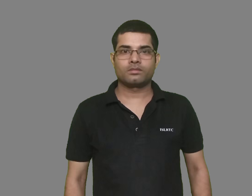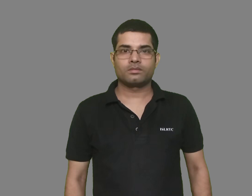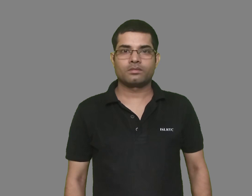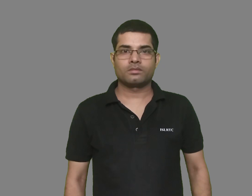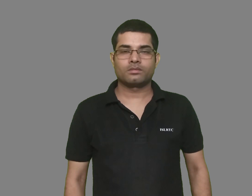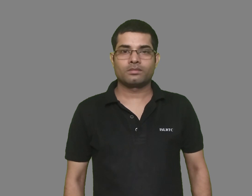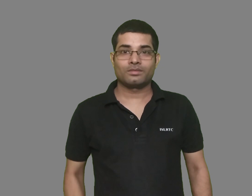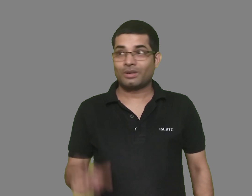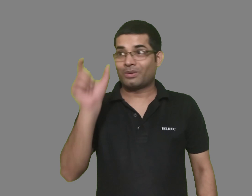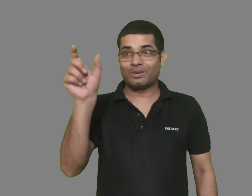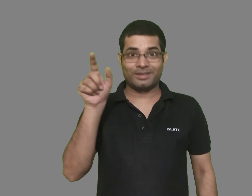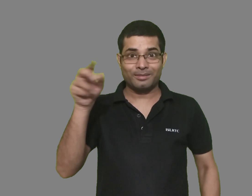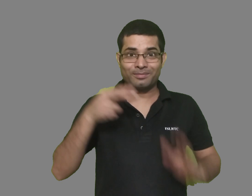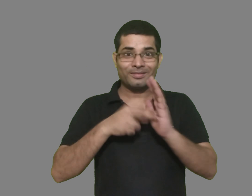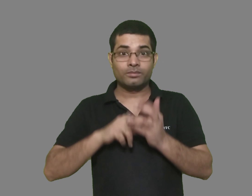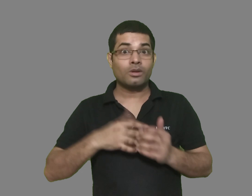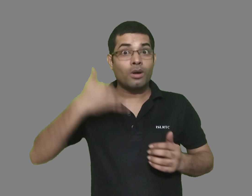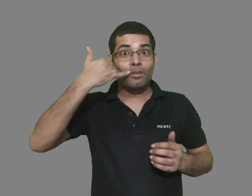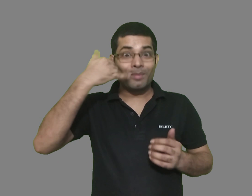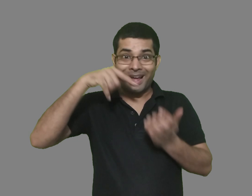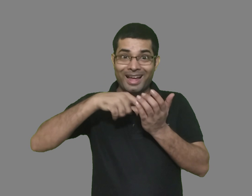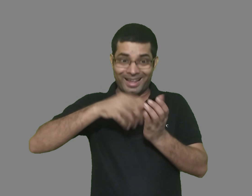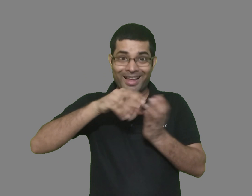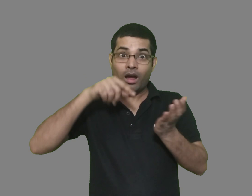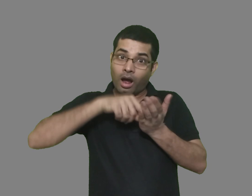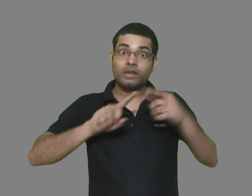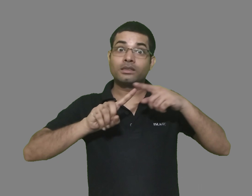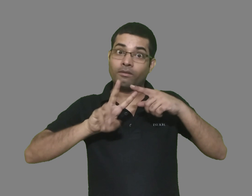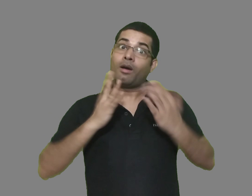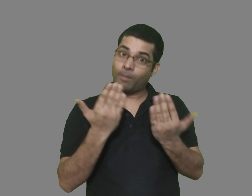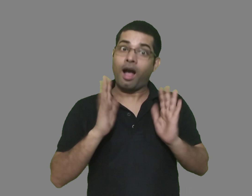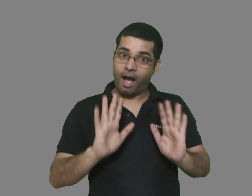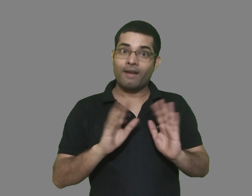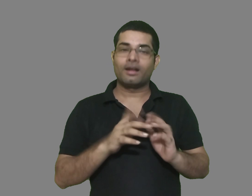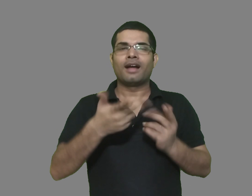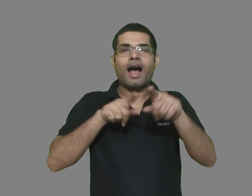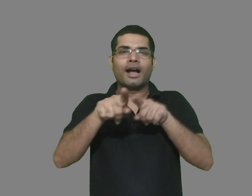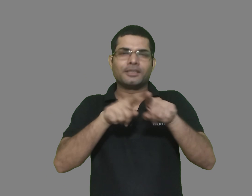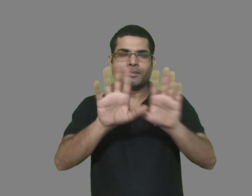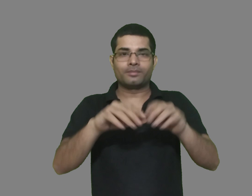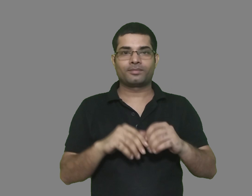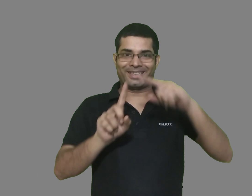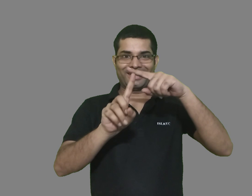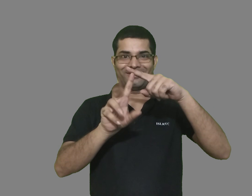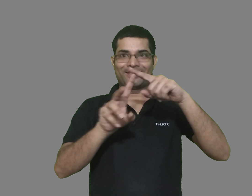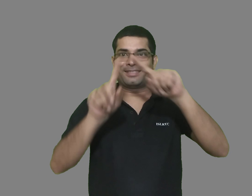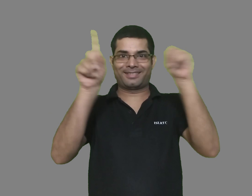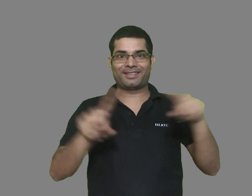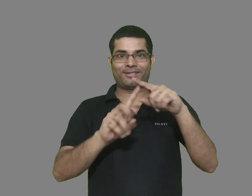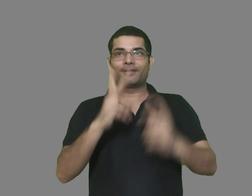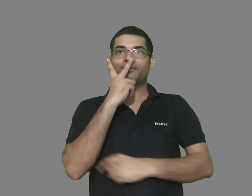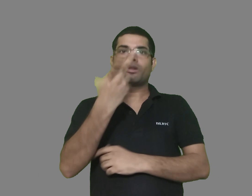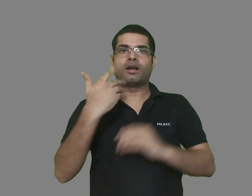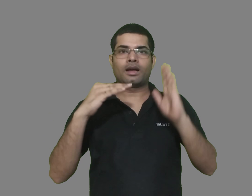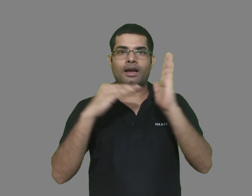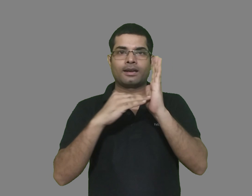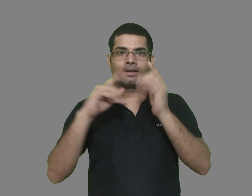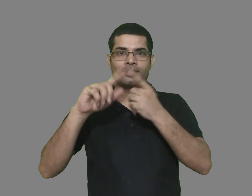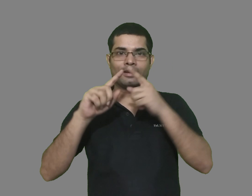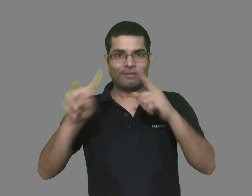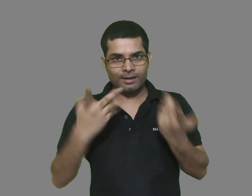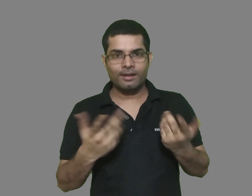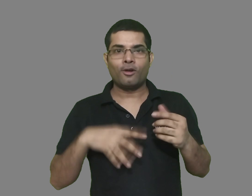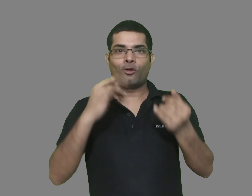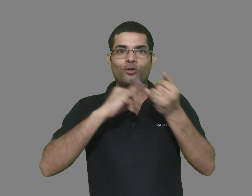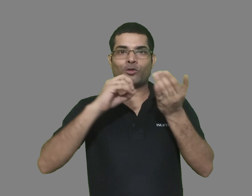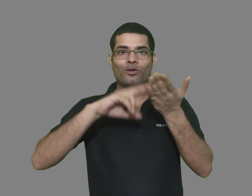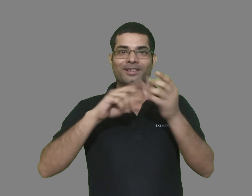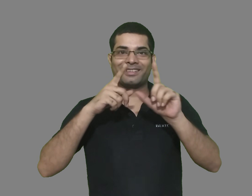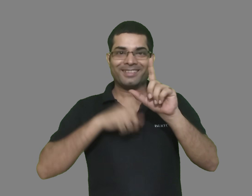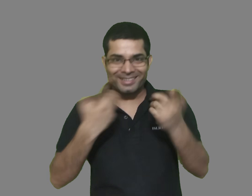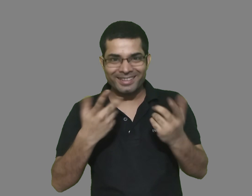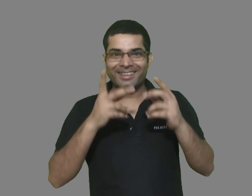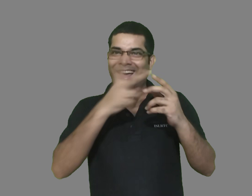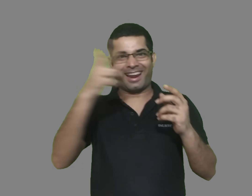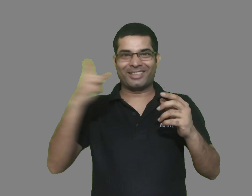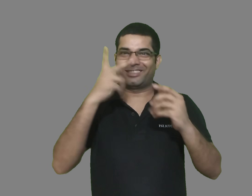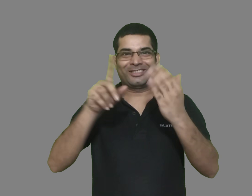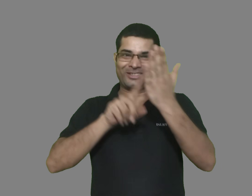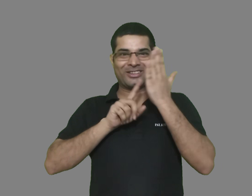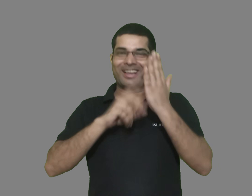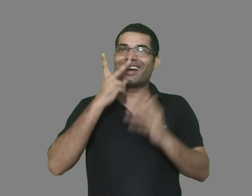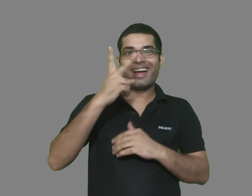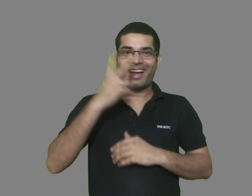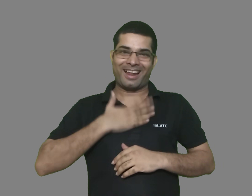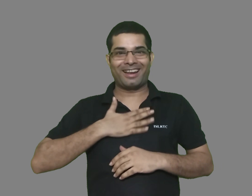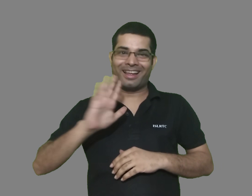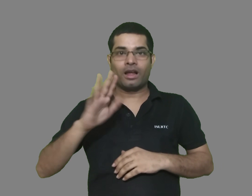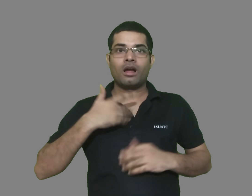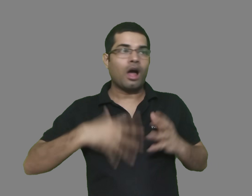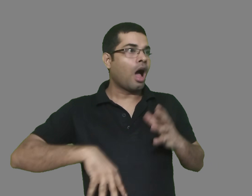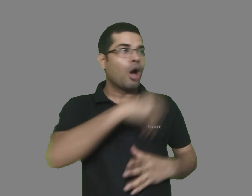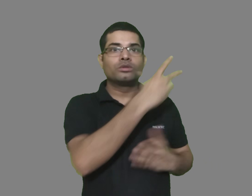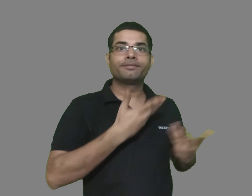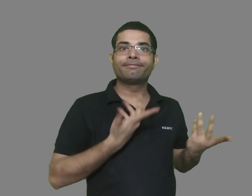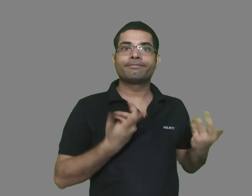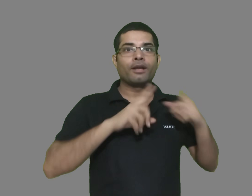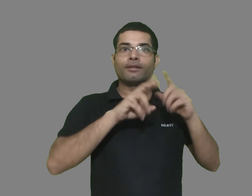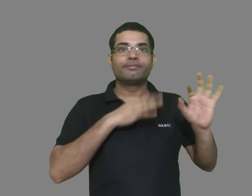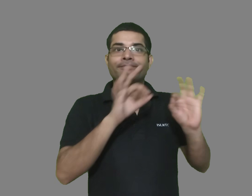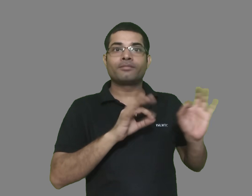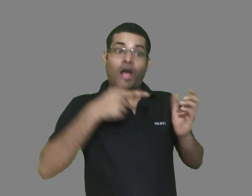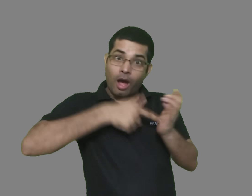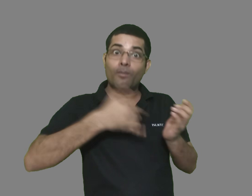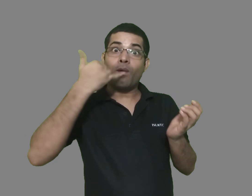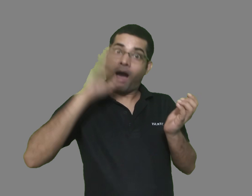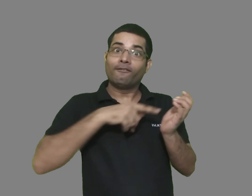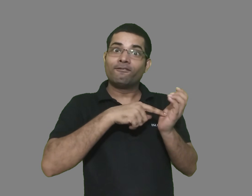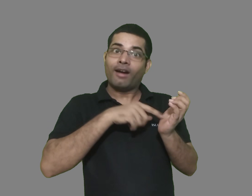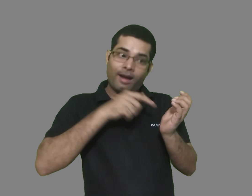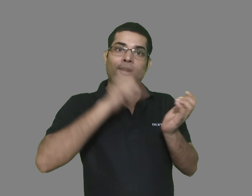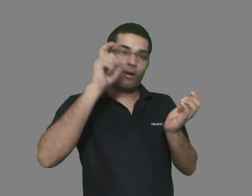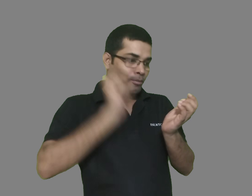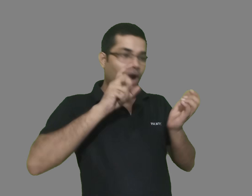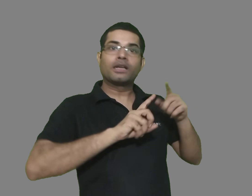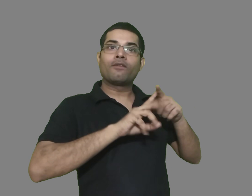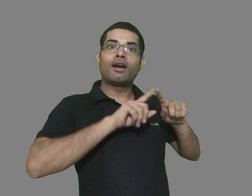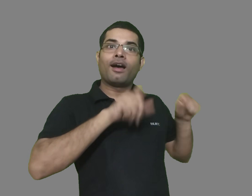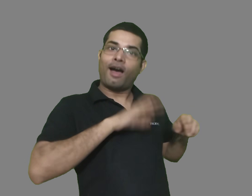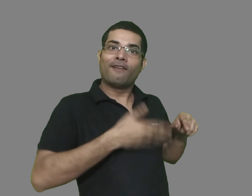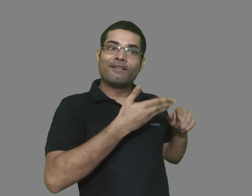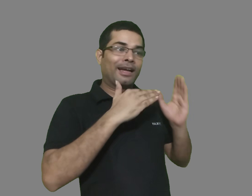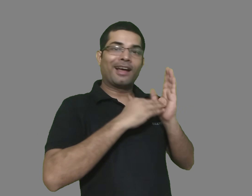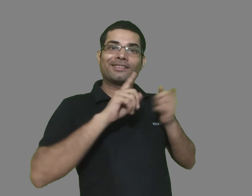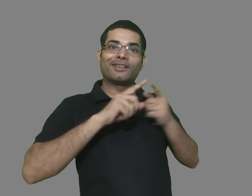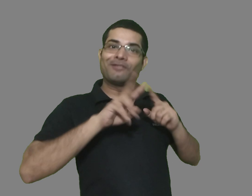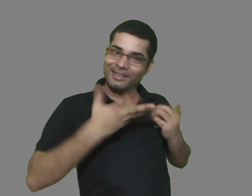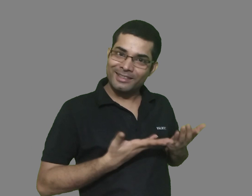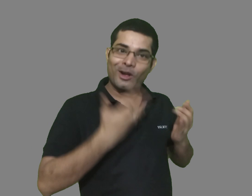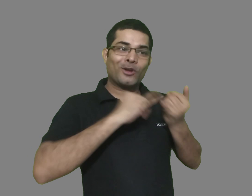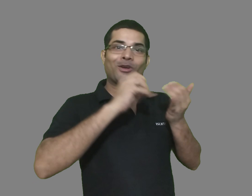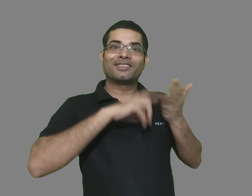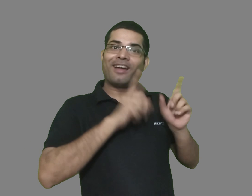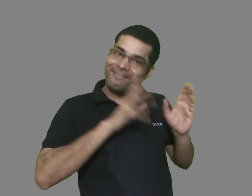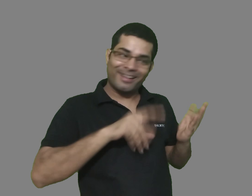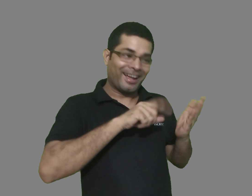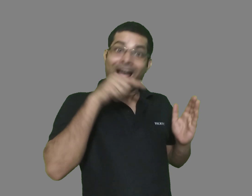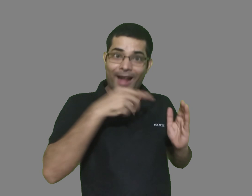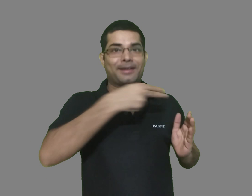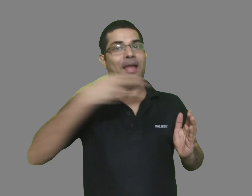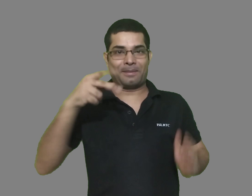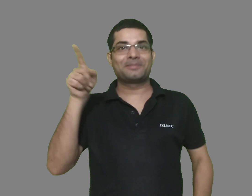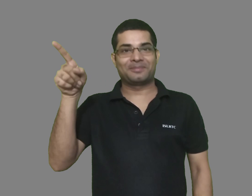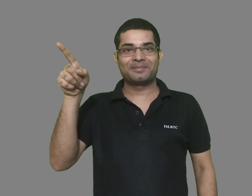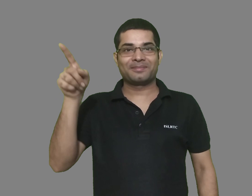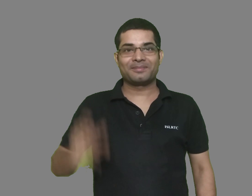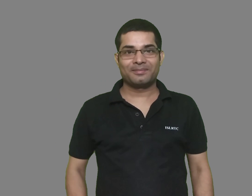Android TV